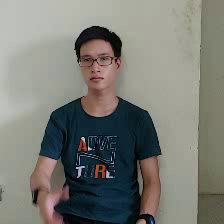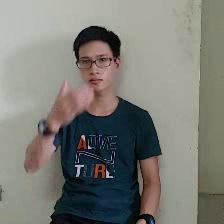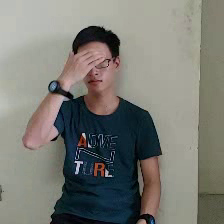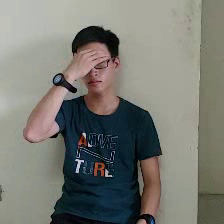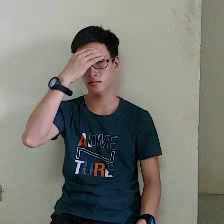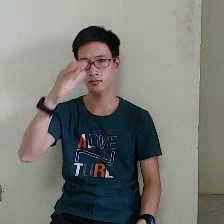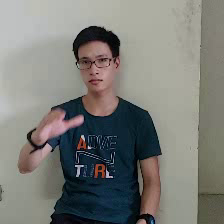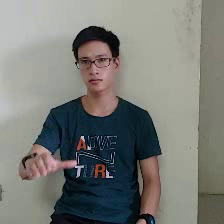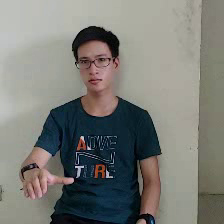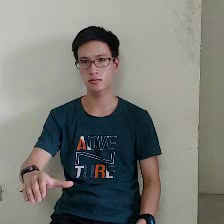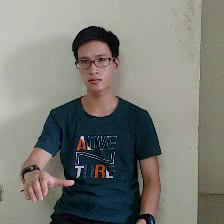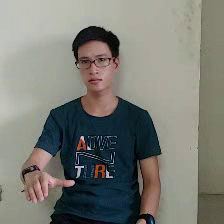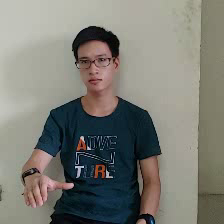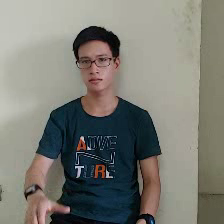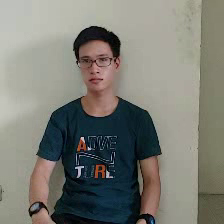Áp dụng